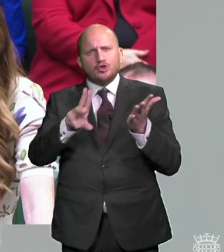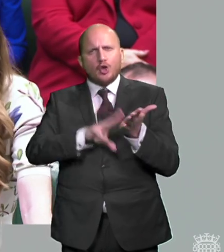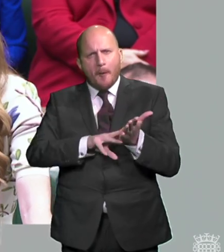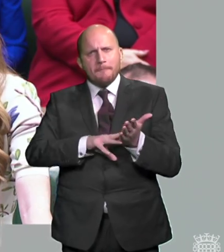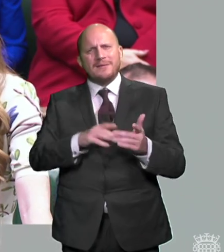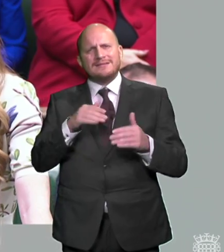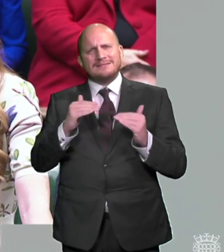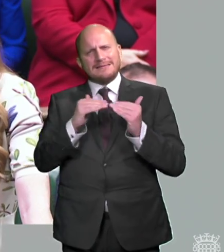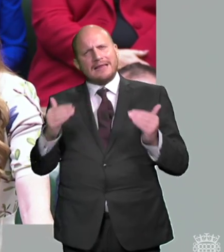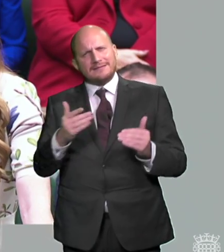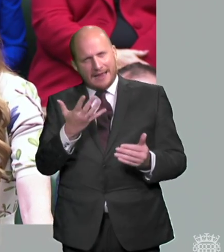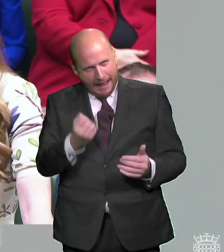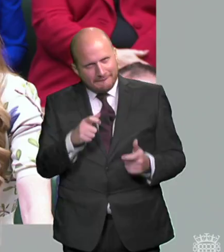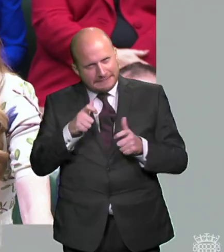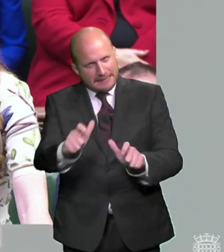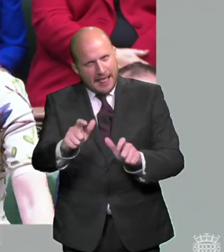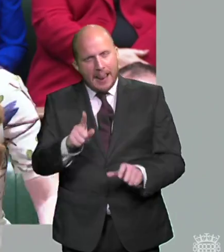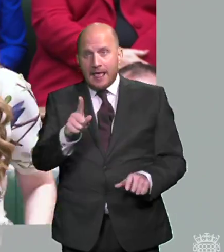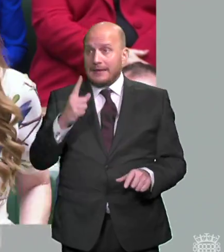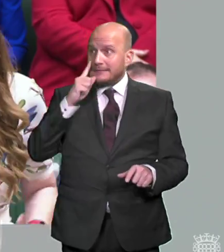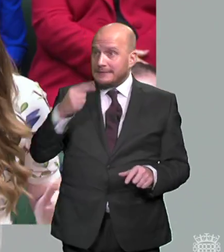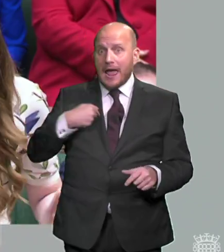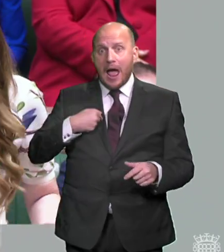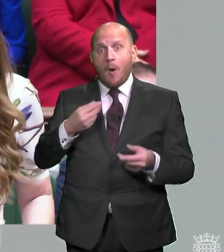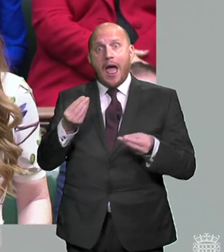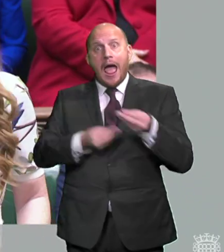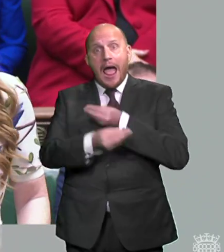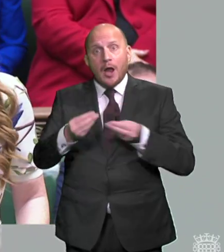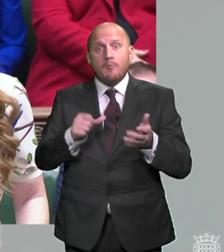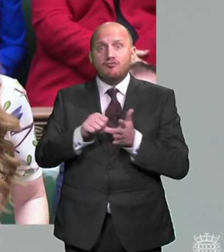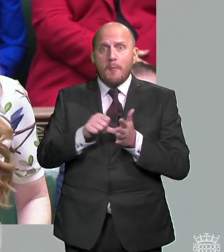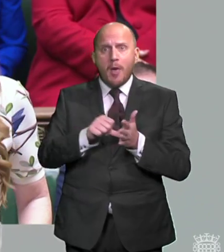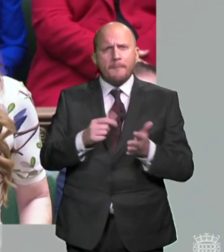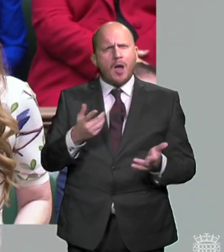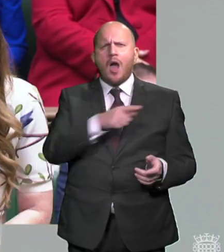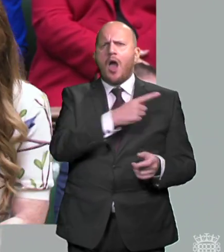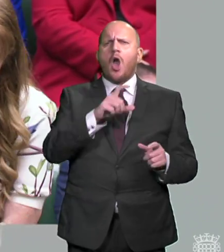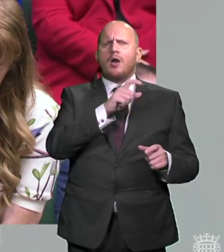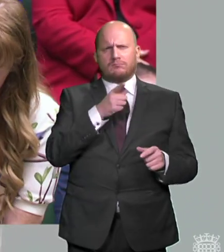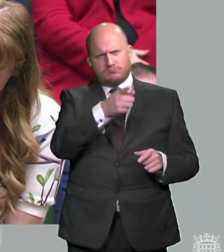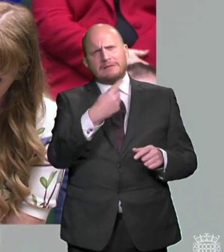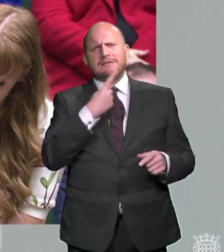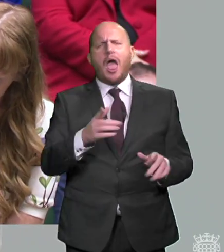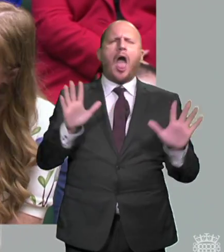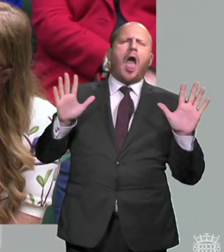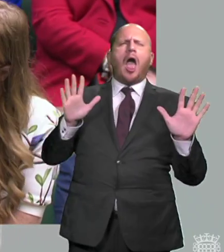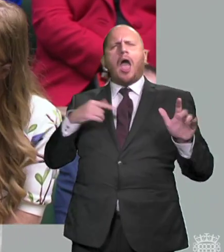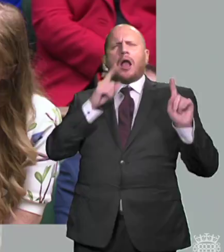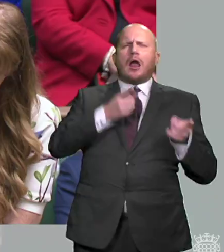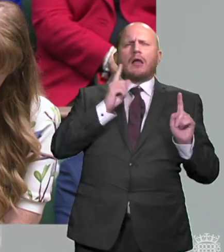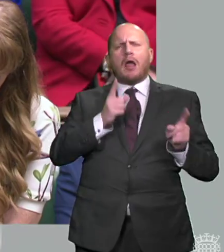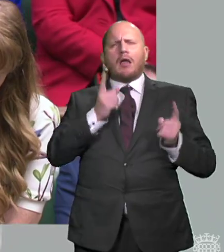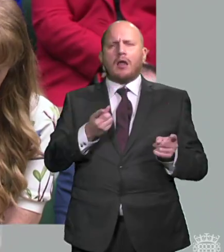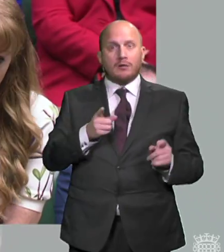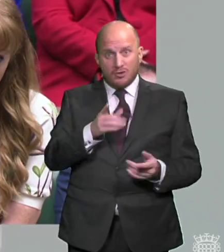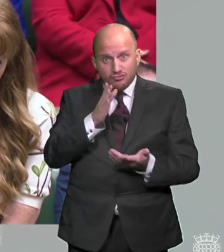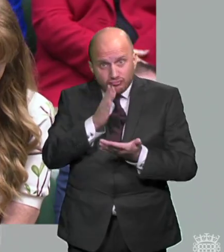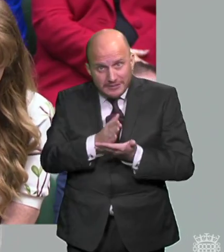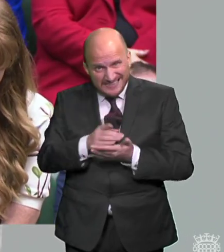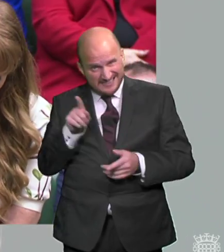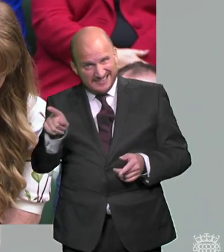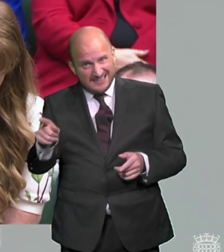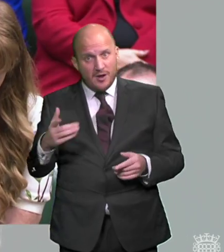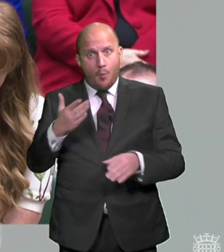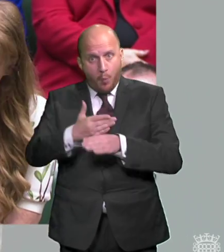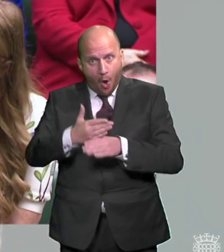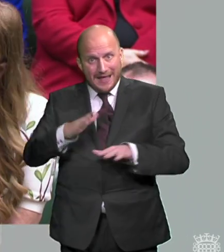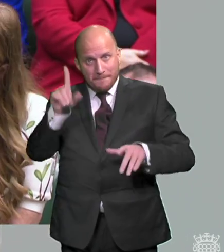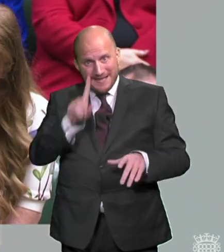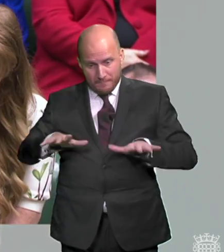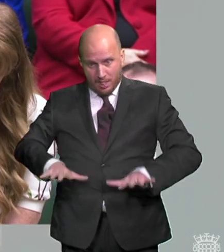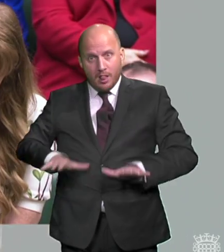The Conservatives would have us all believe that the economic problems are out of their hands, when the truth is that it is working people paying the price for their choices.